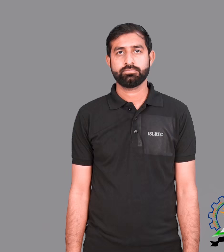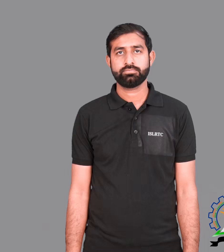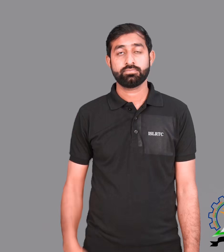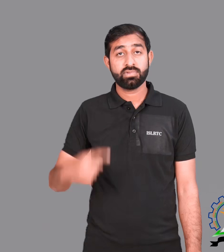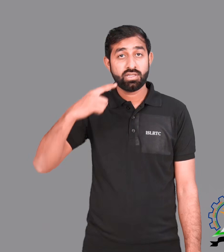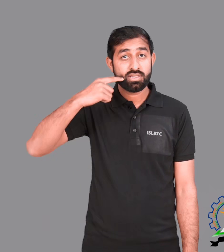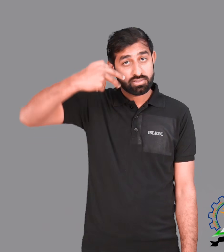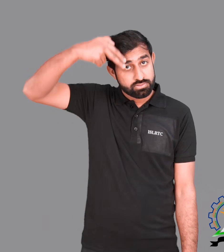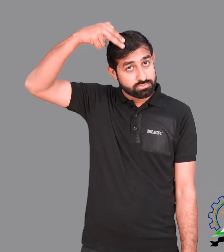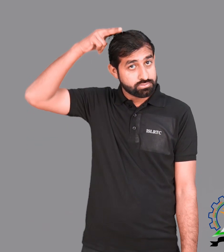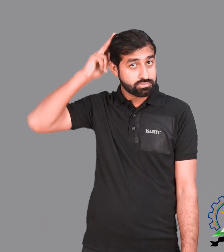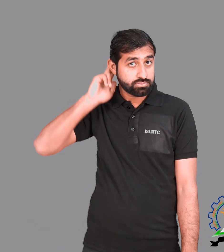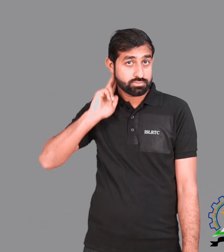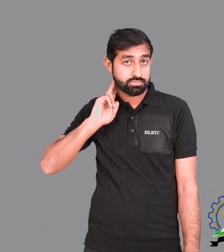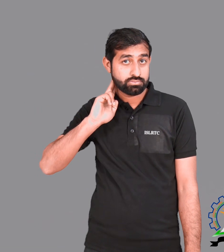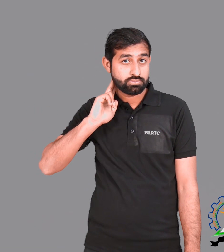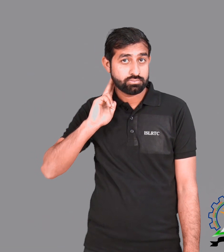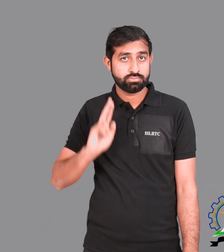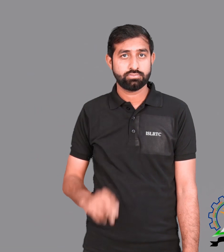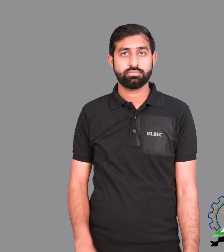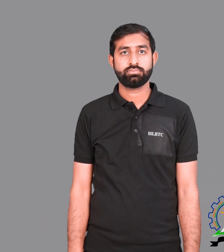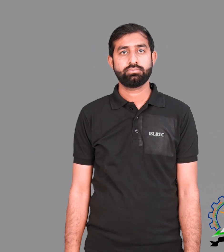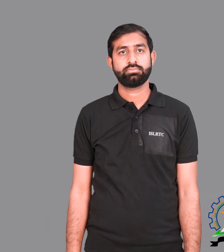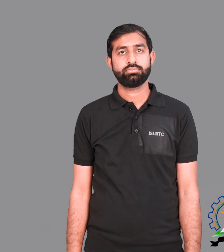Indira Gandhi